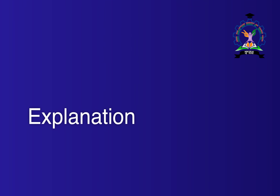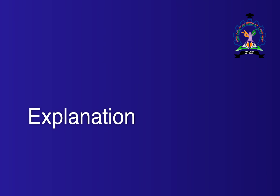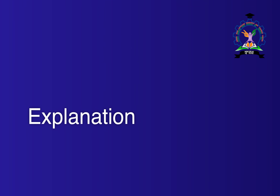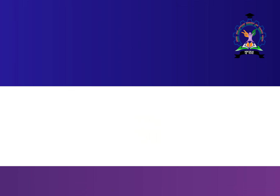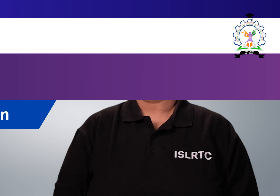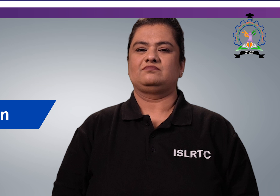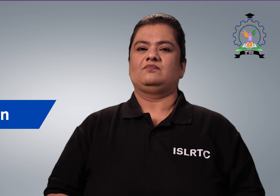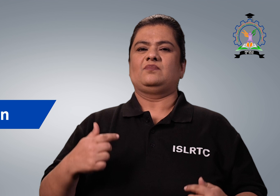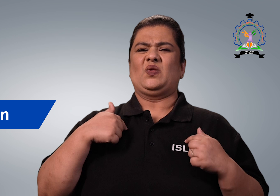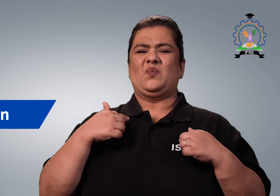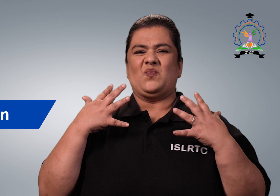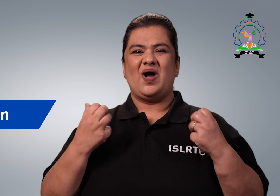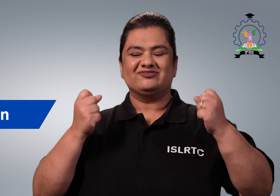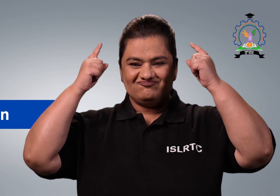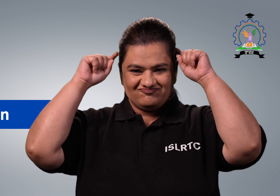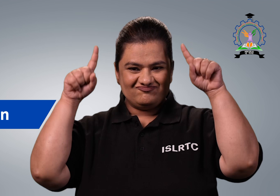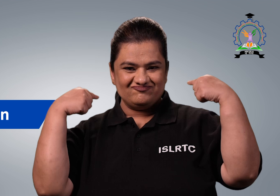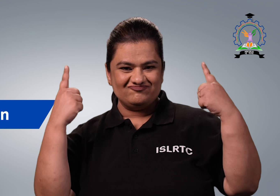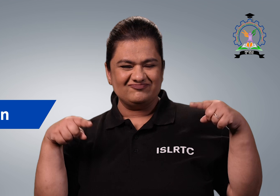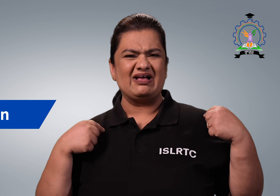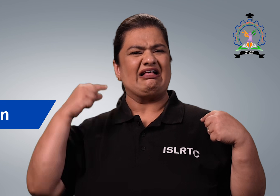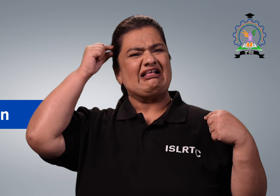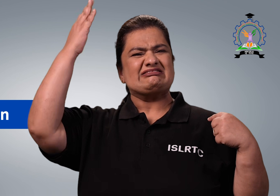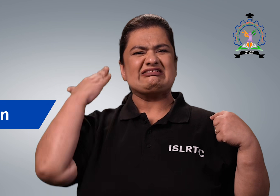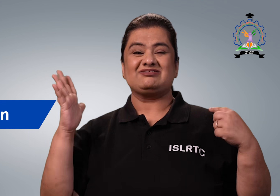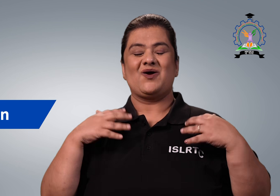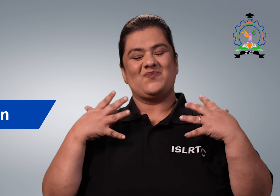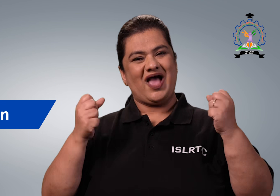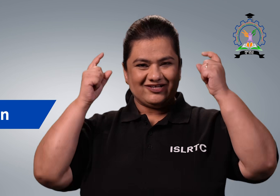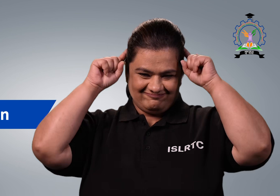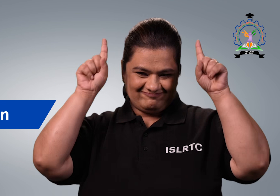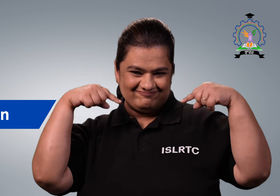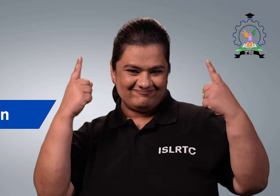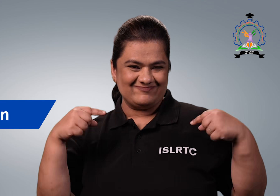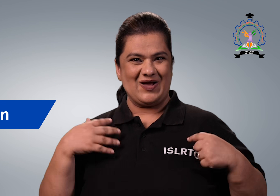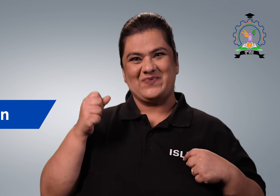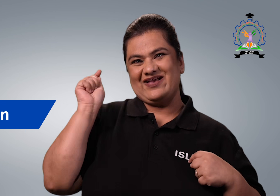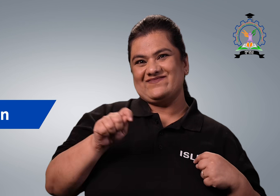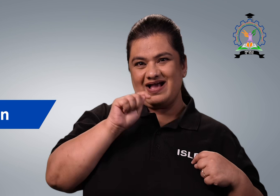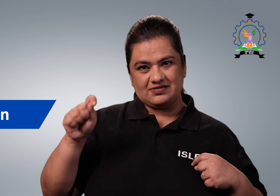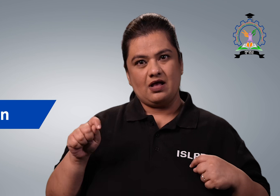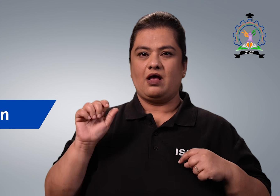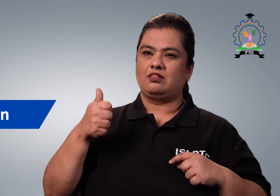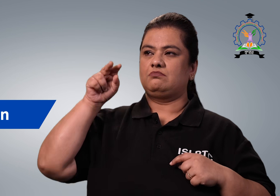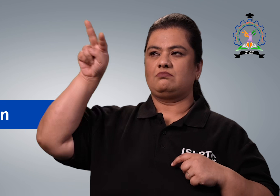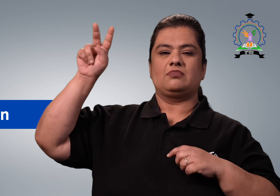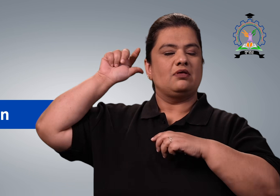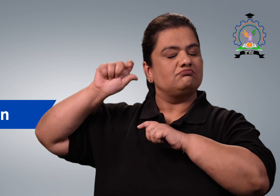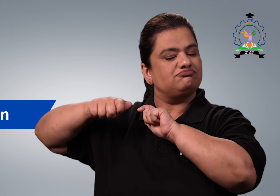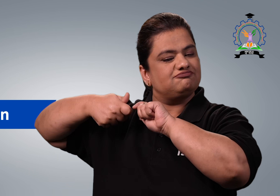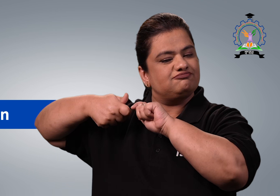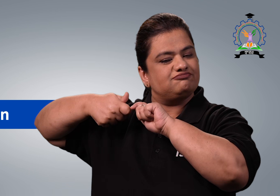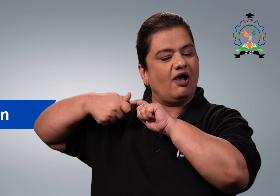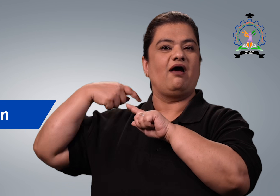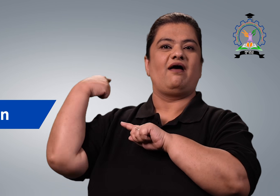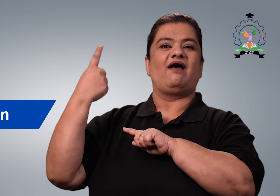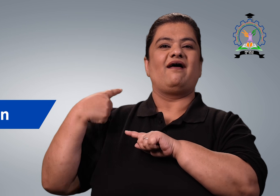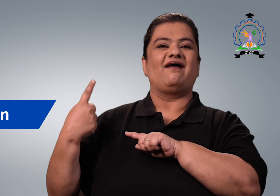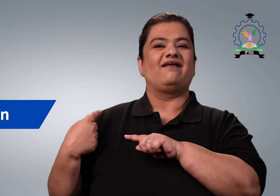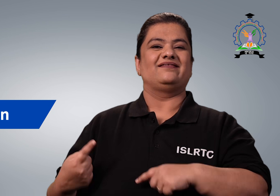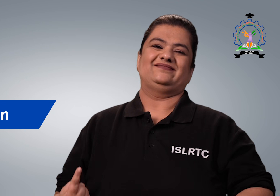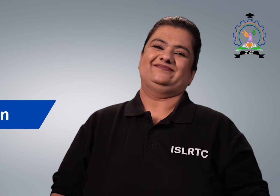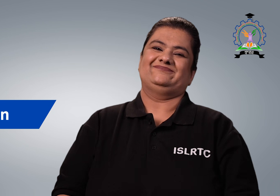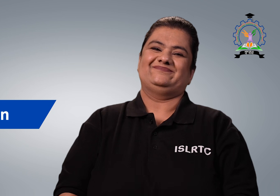A curling iron is a heated styling tool used to create fashionable curls in the hair.